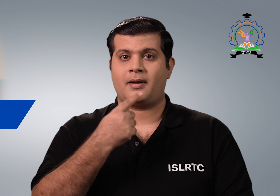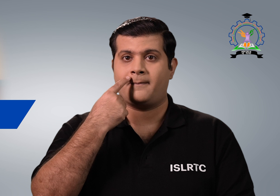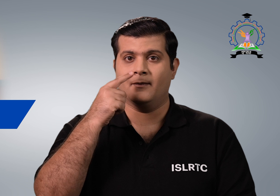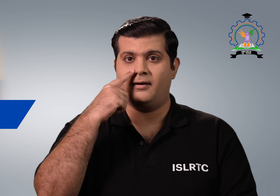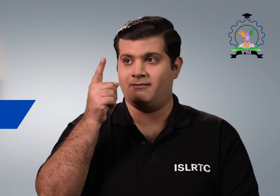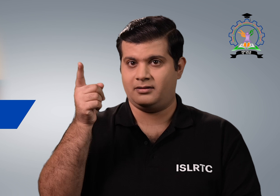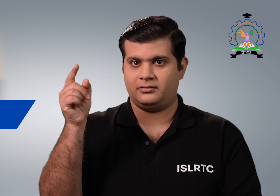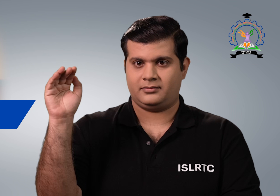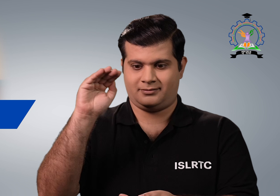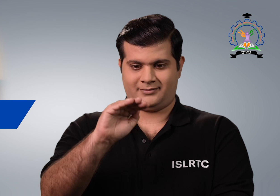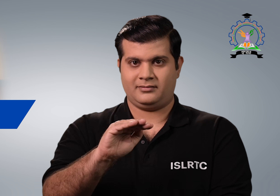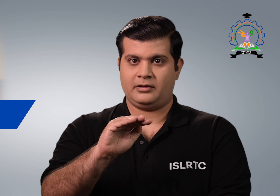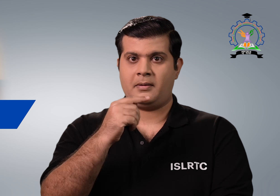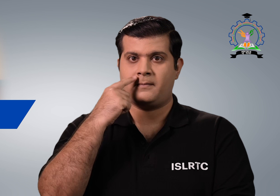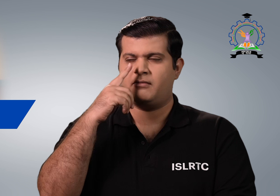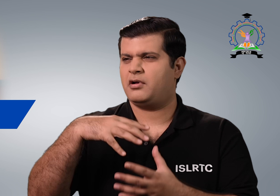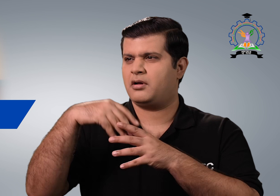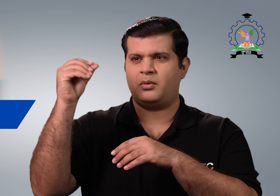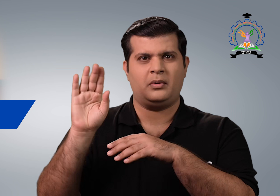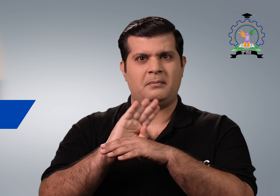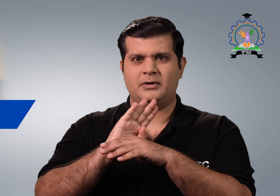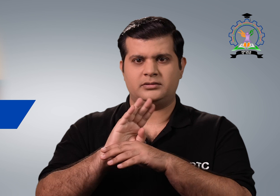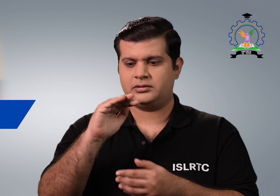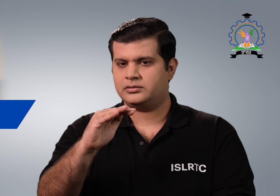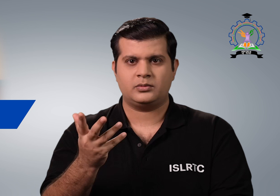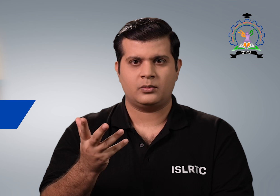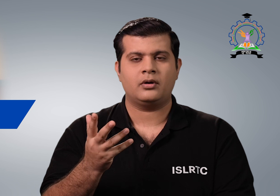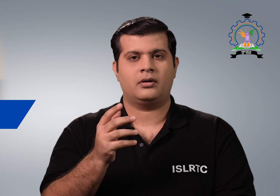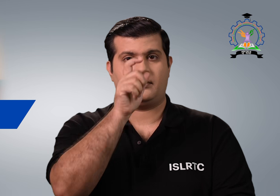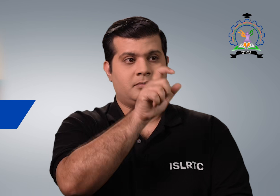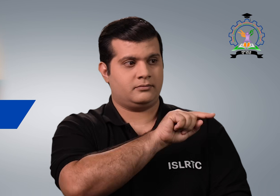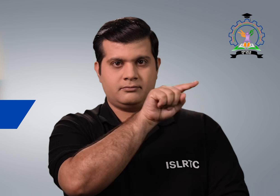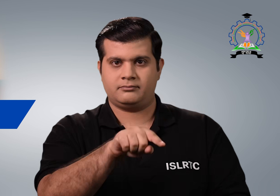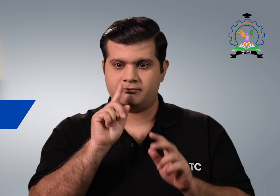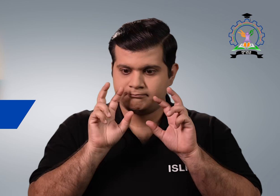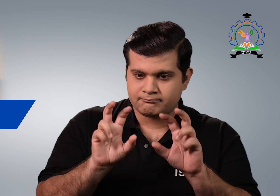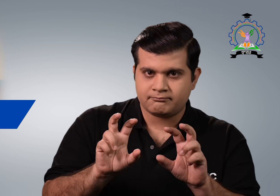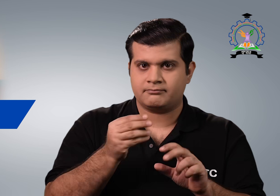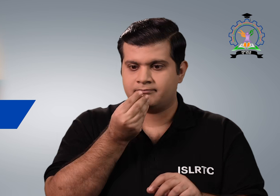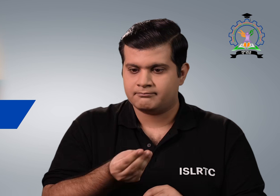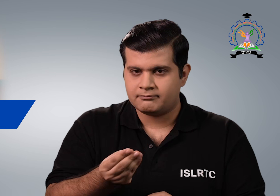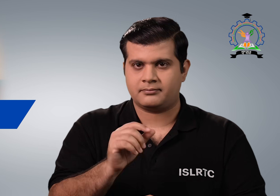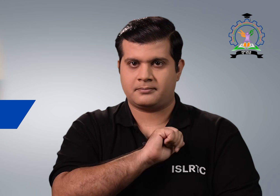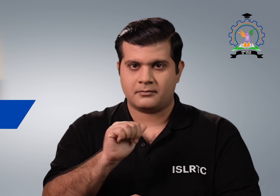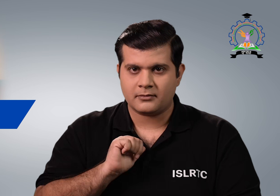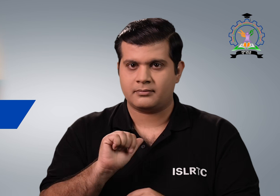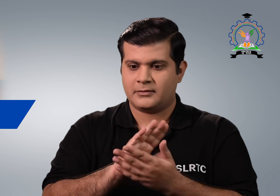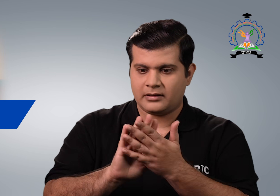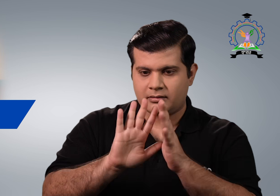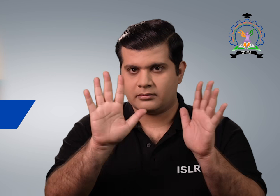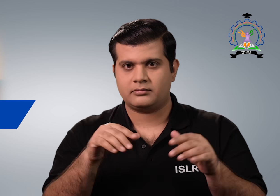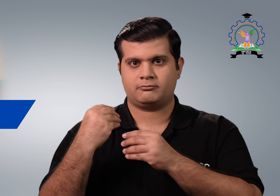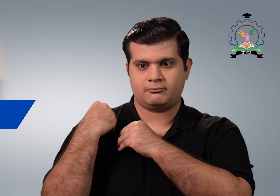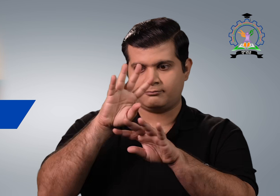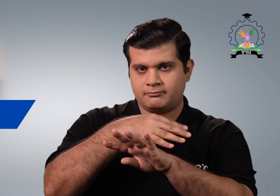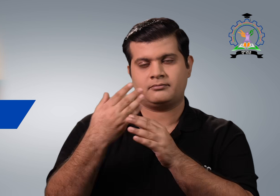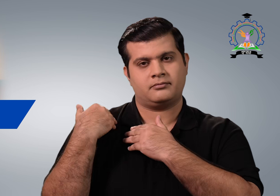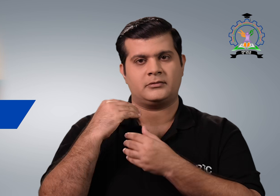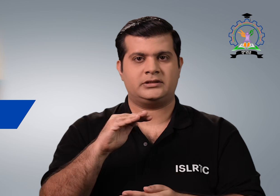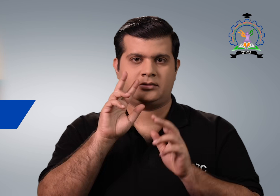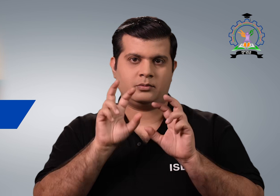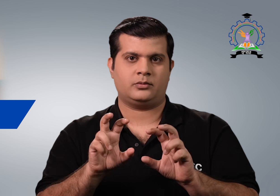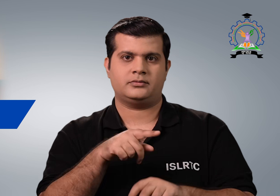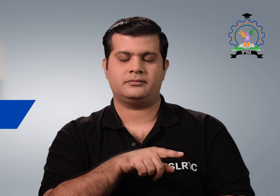Childcare involves taking care, feeding the child, etc while parents are busy at work.